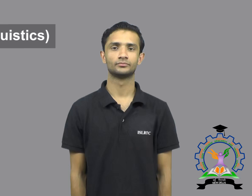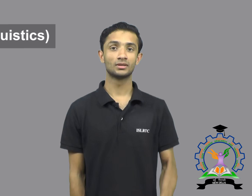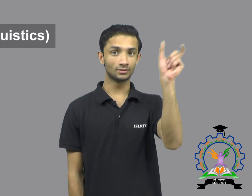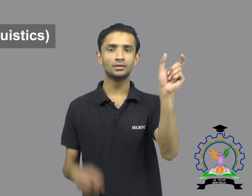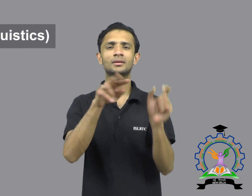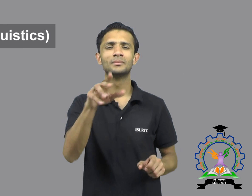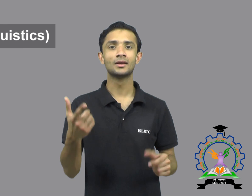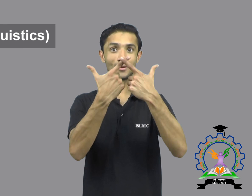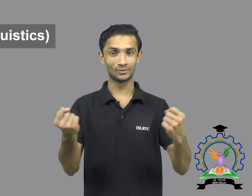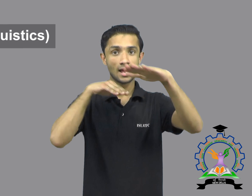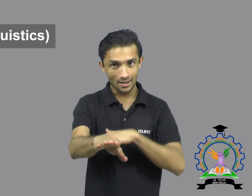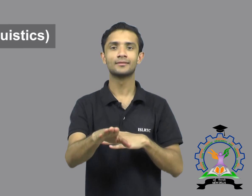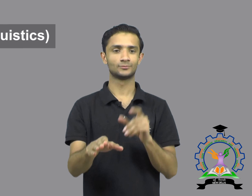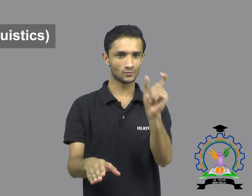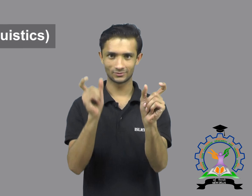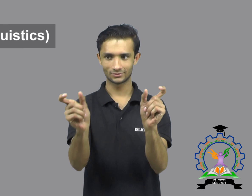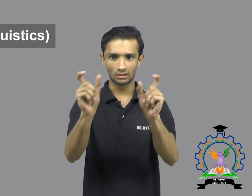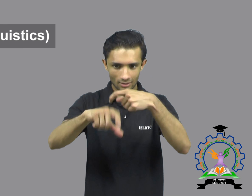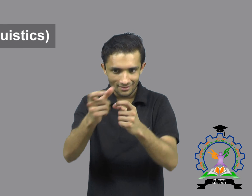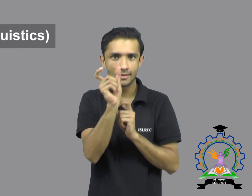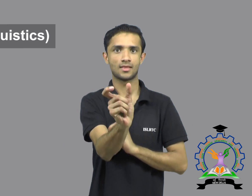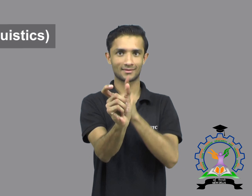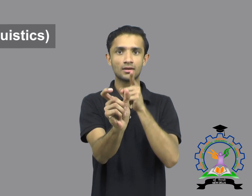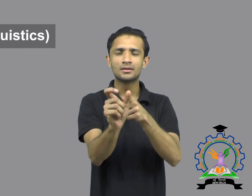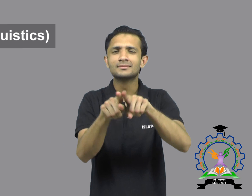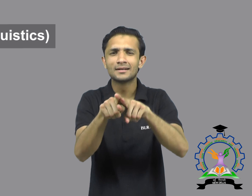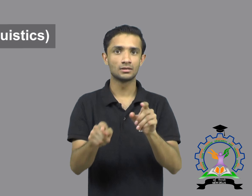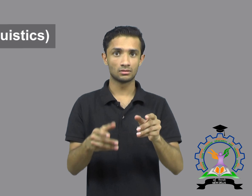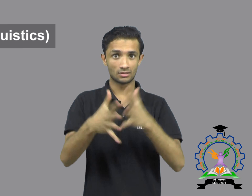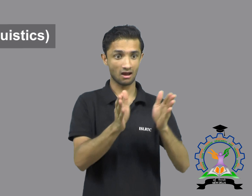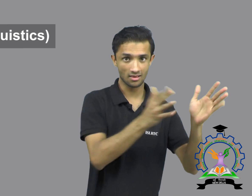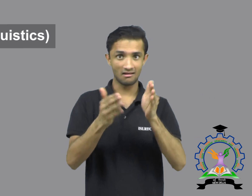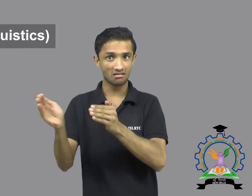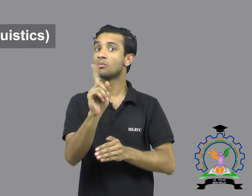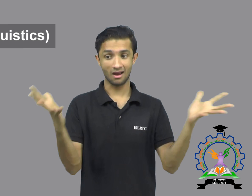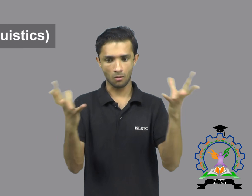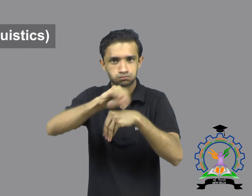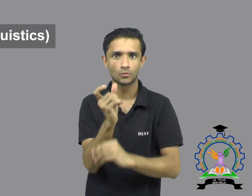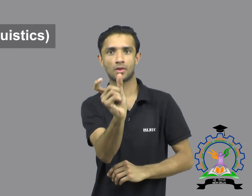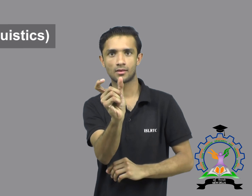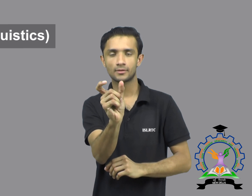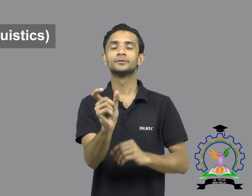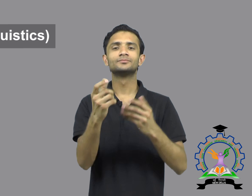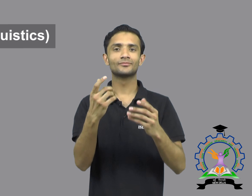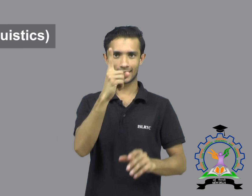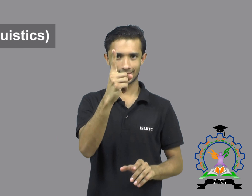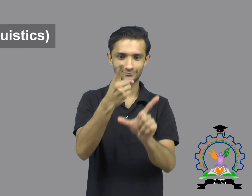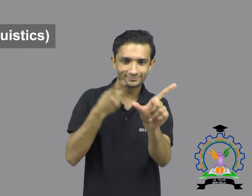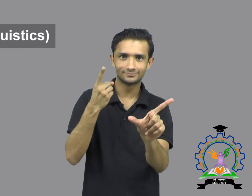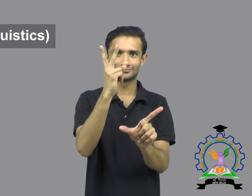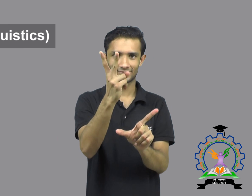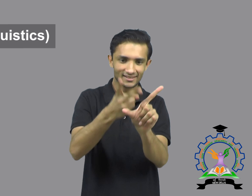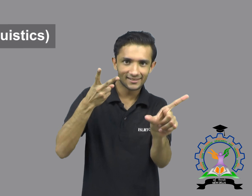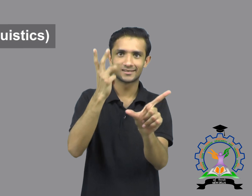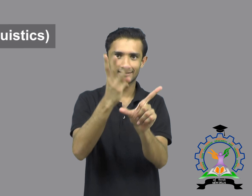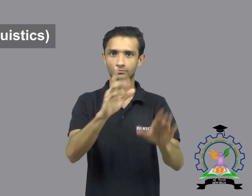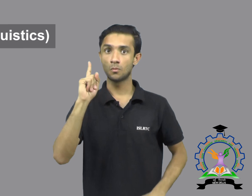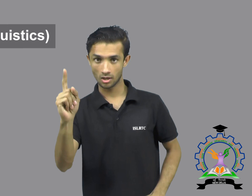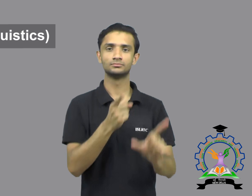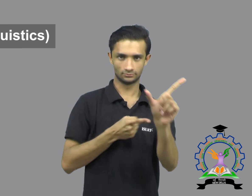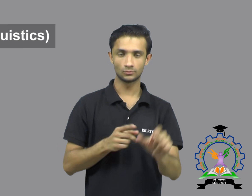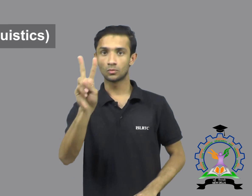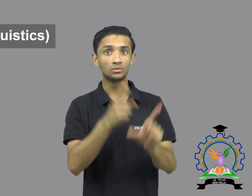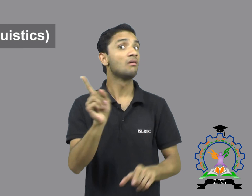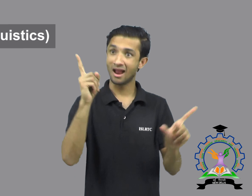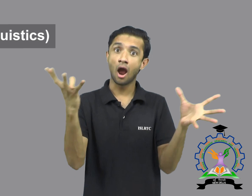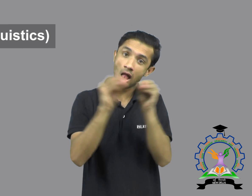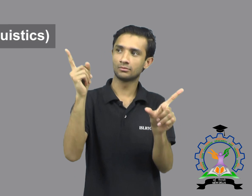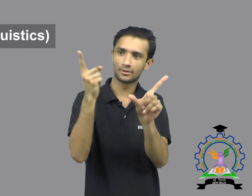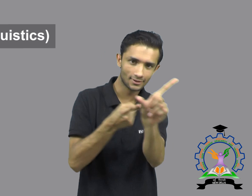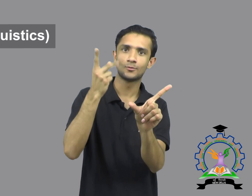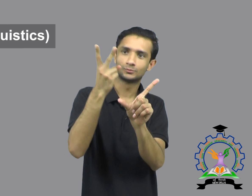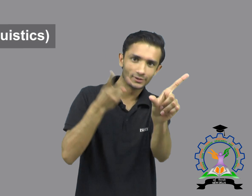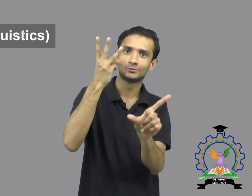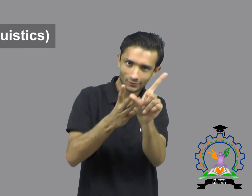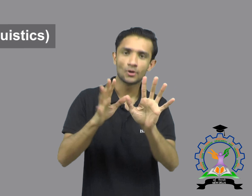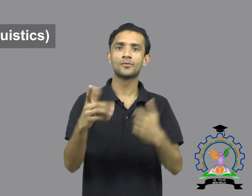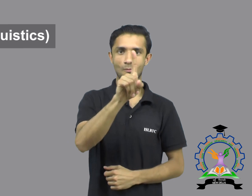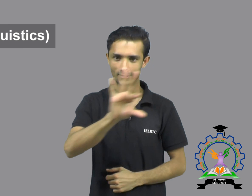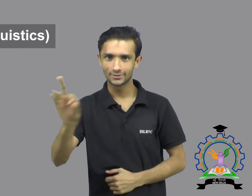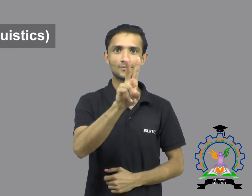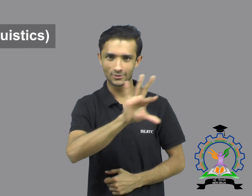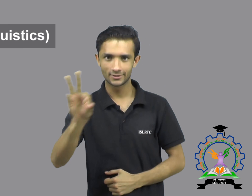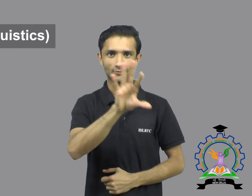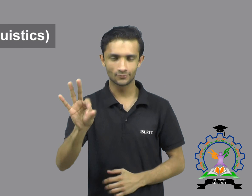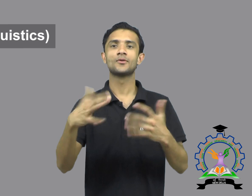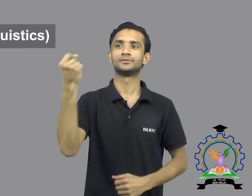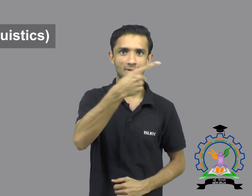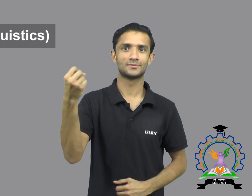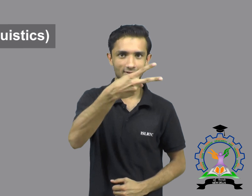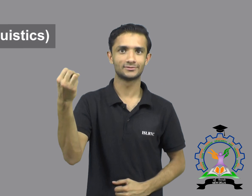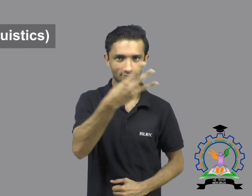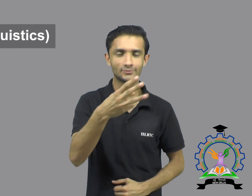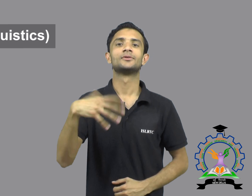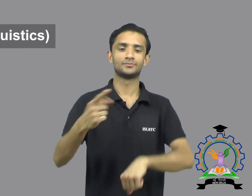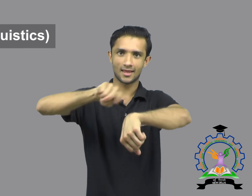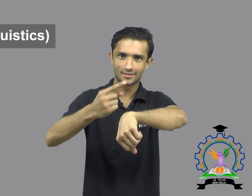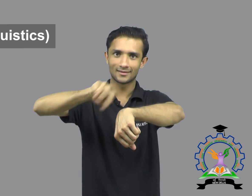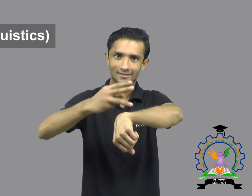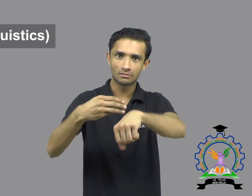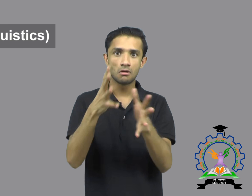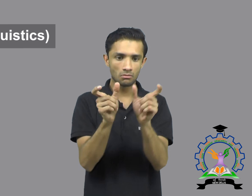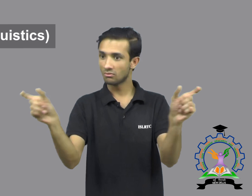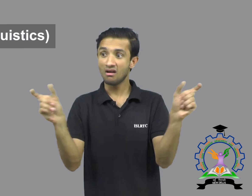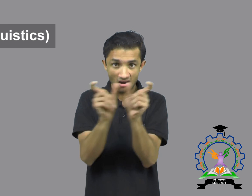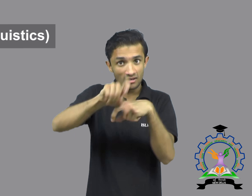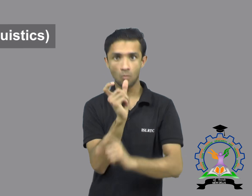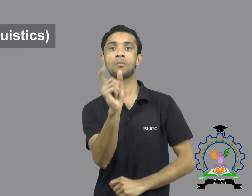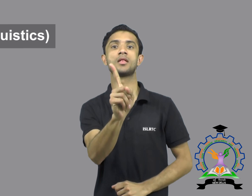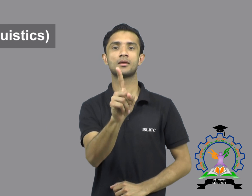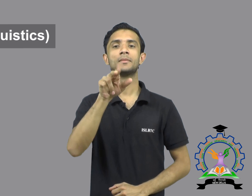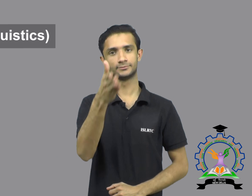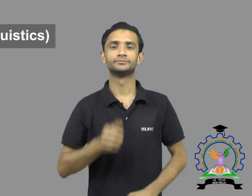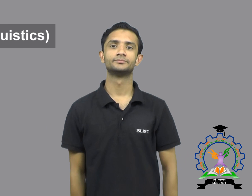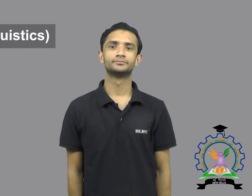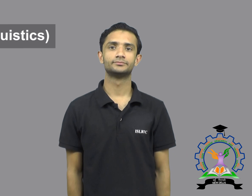Incorporation (Linguistics)